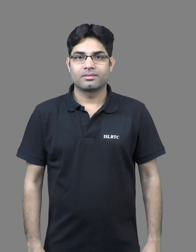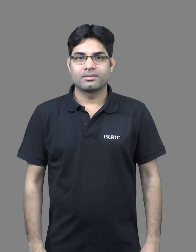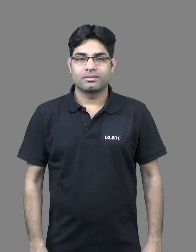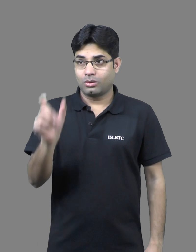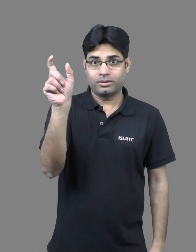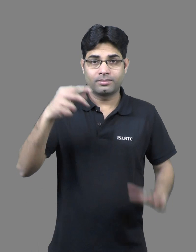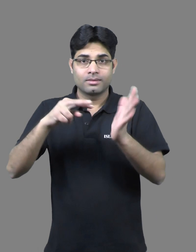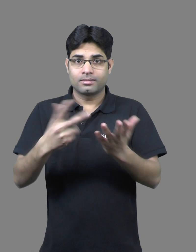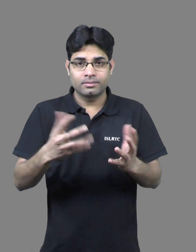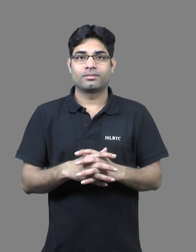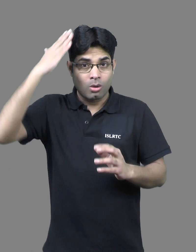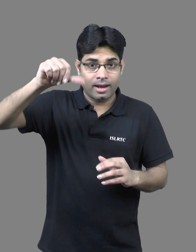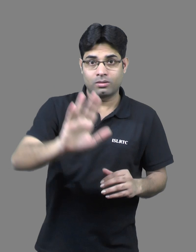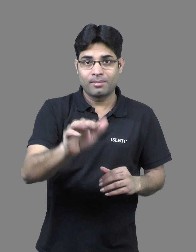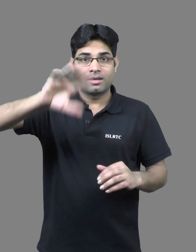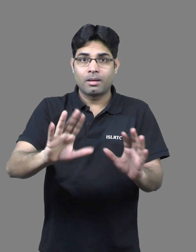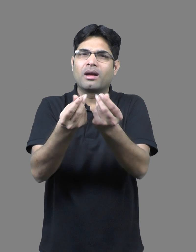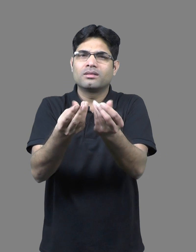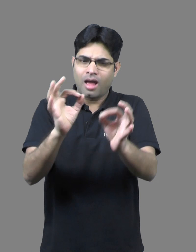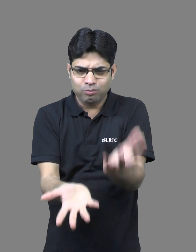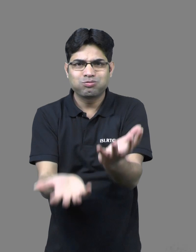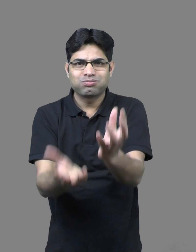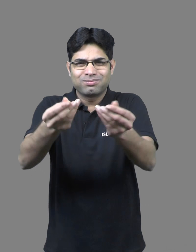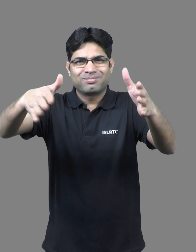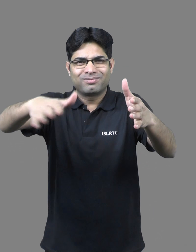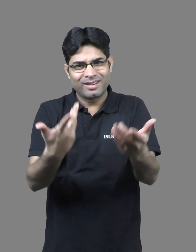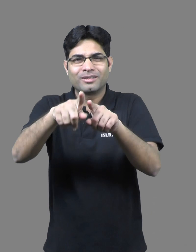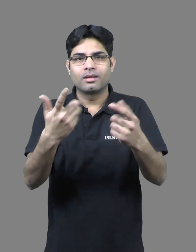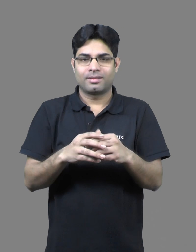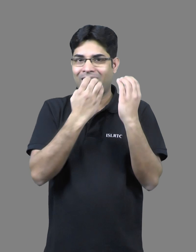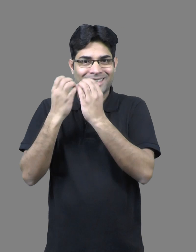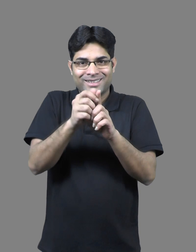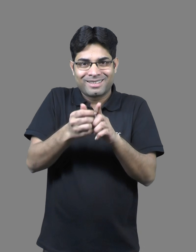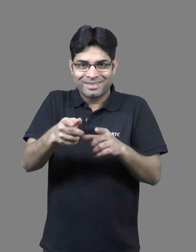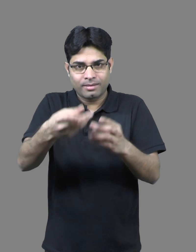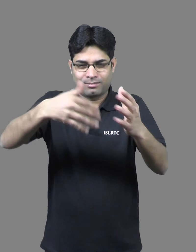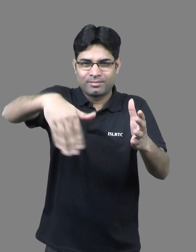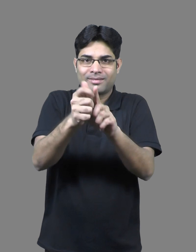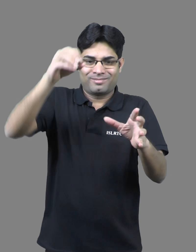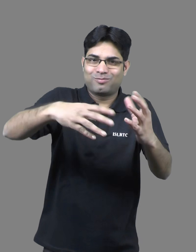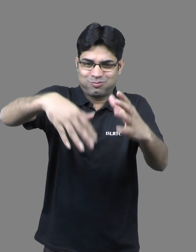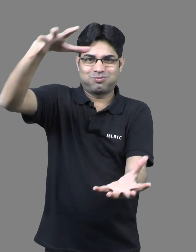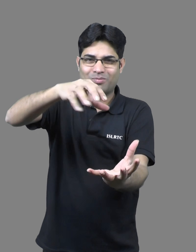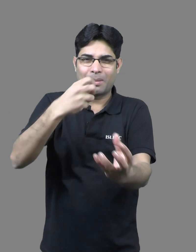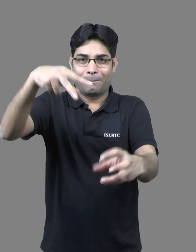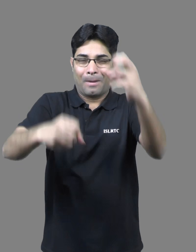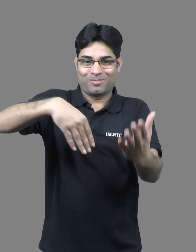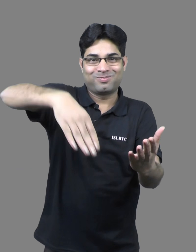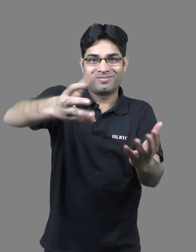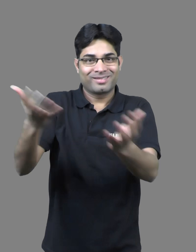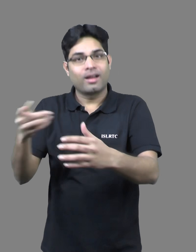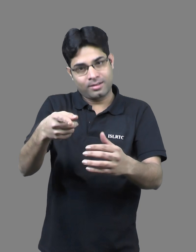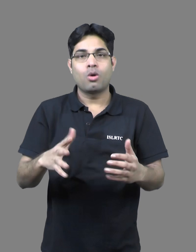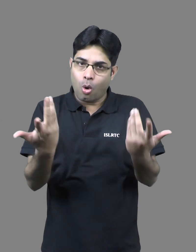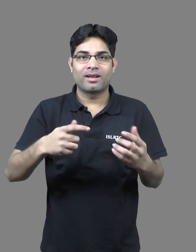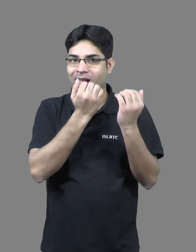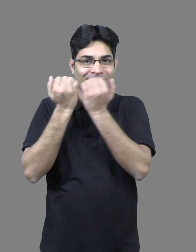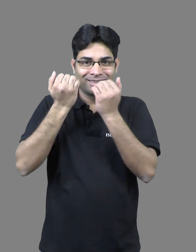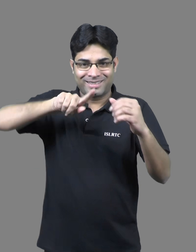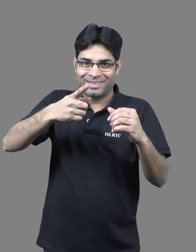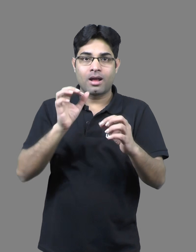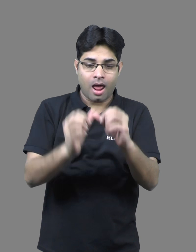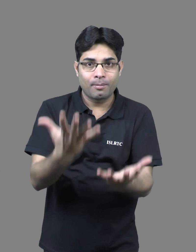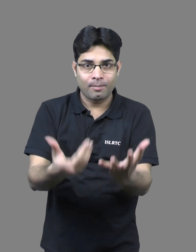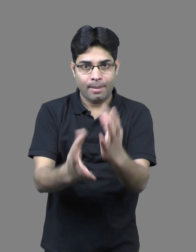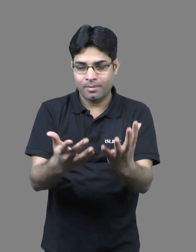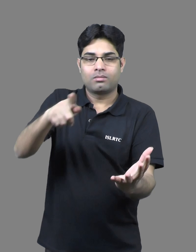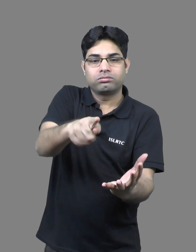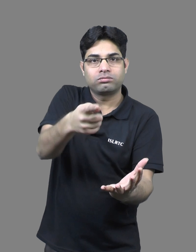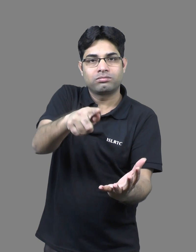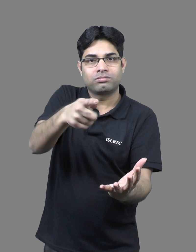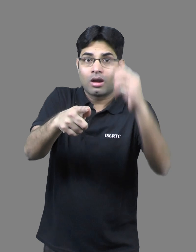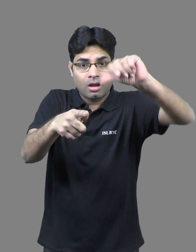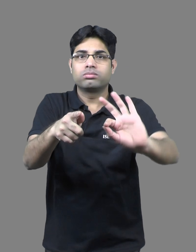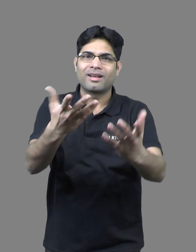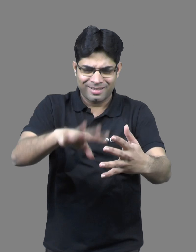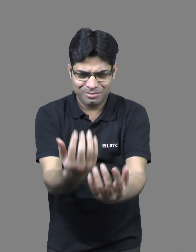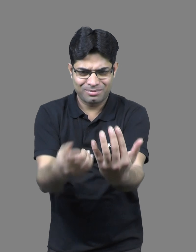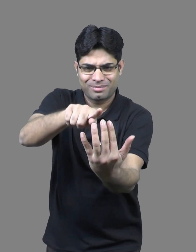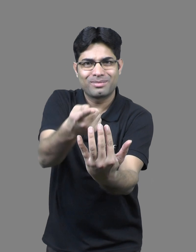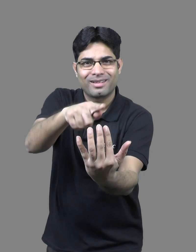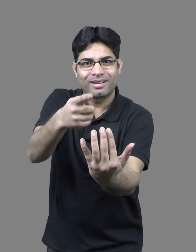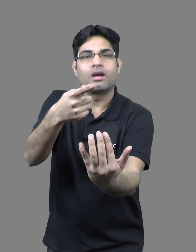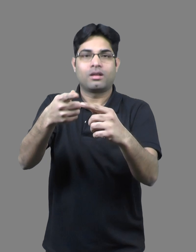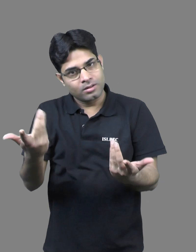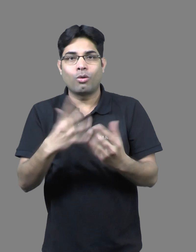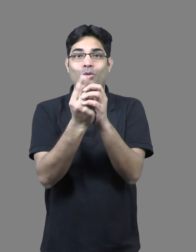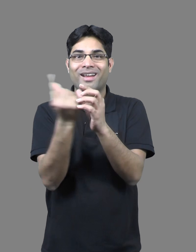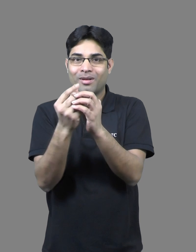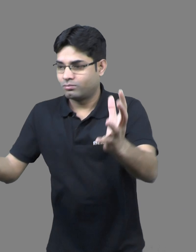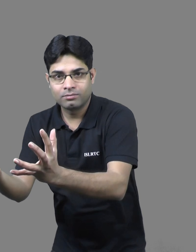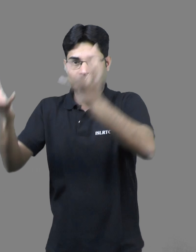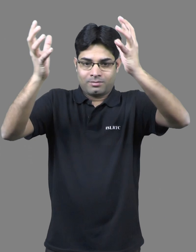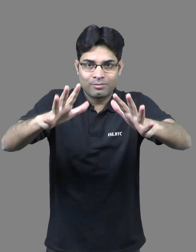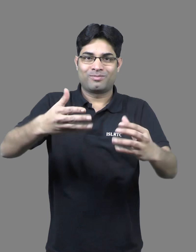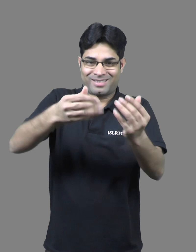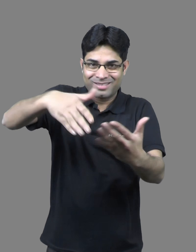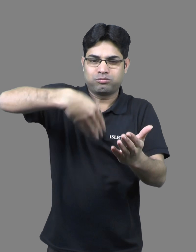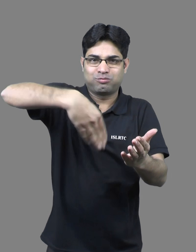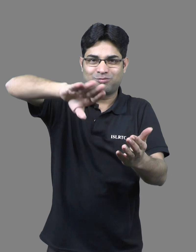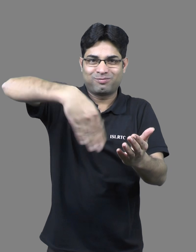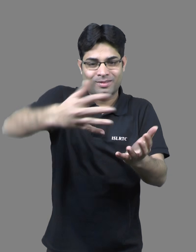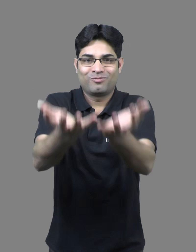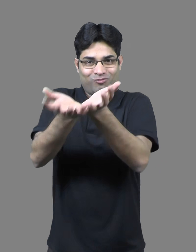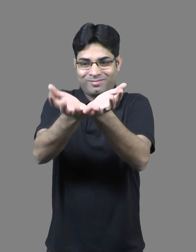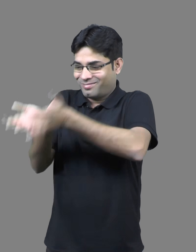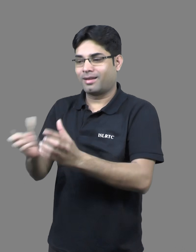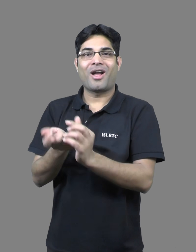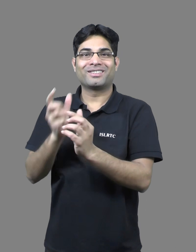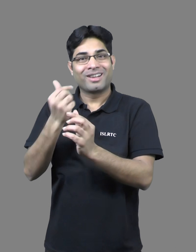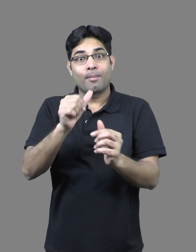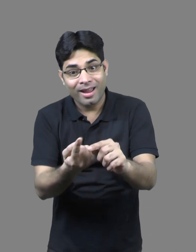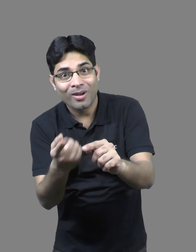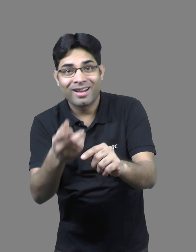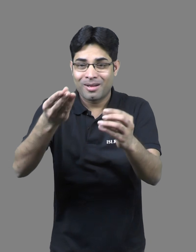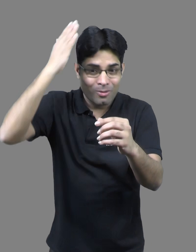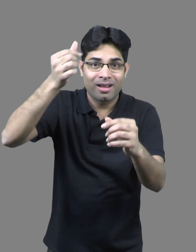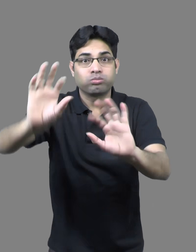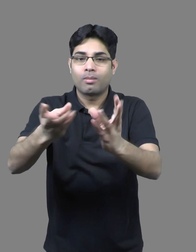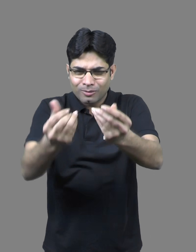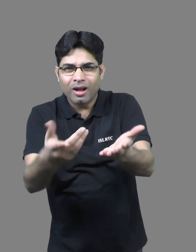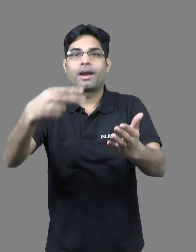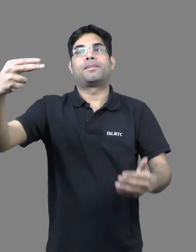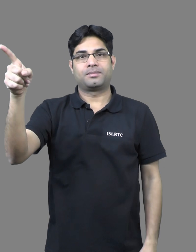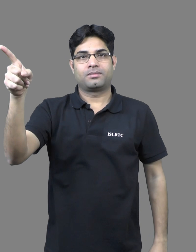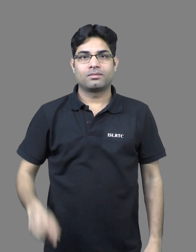Roast Roasting